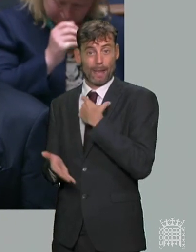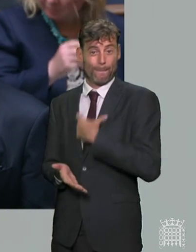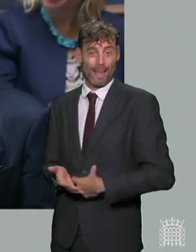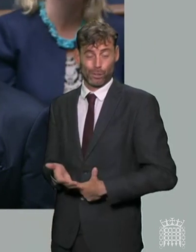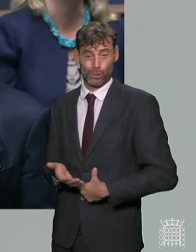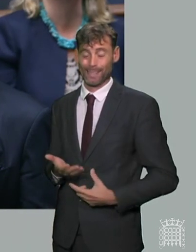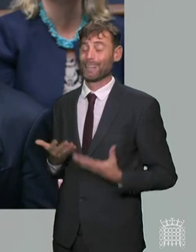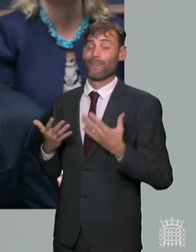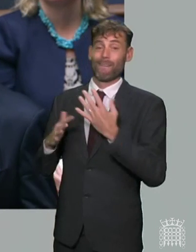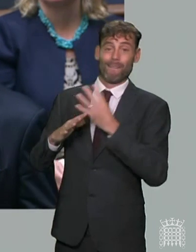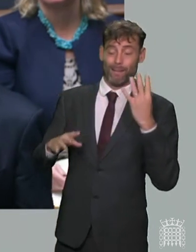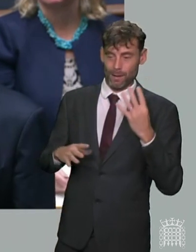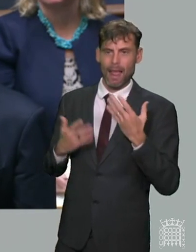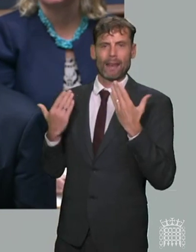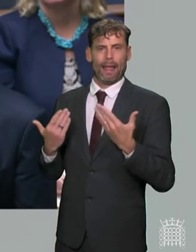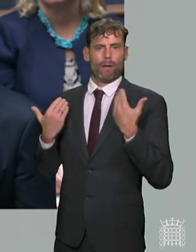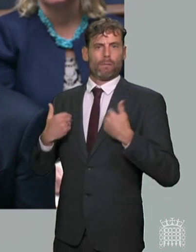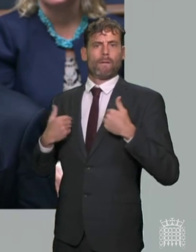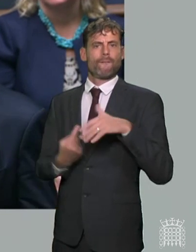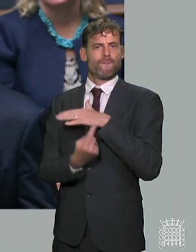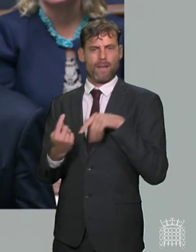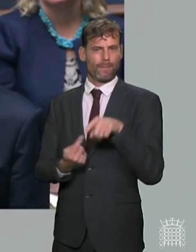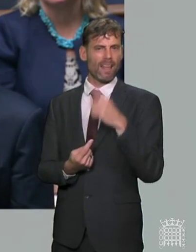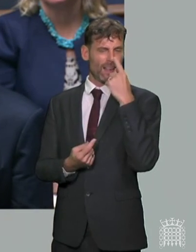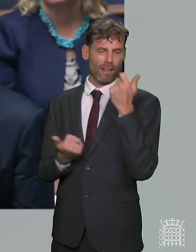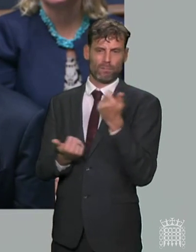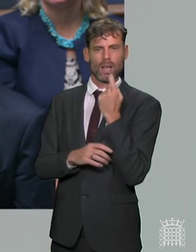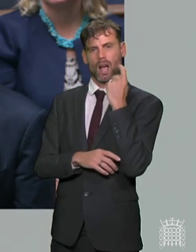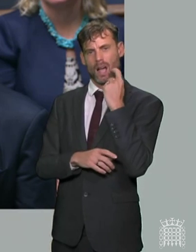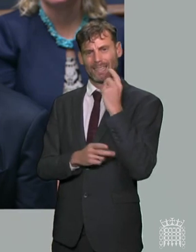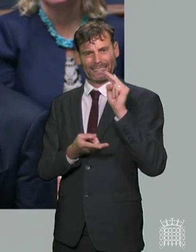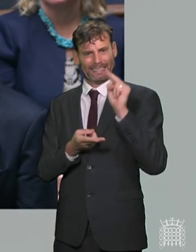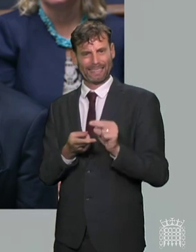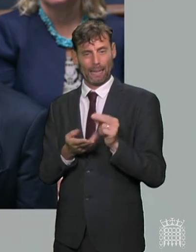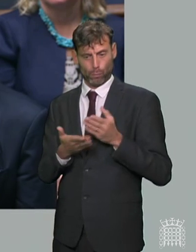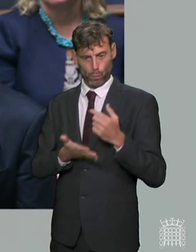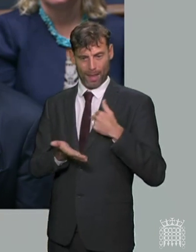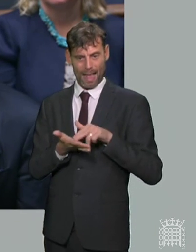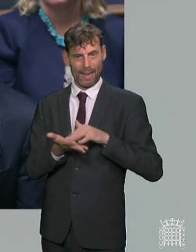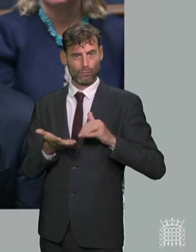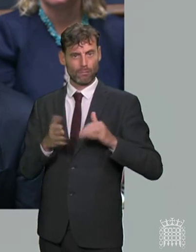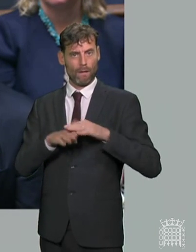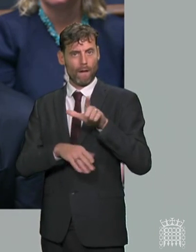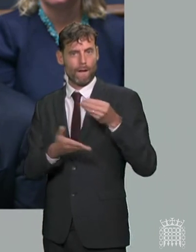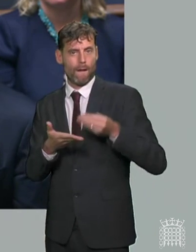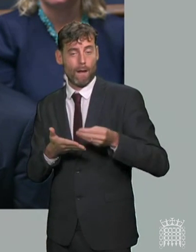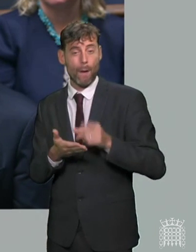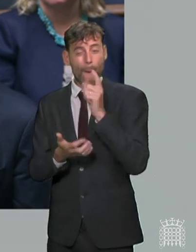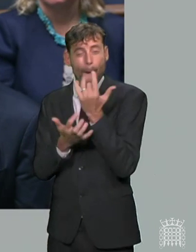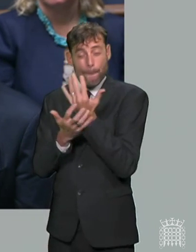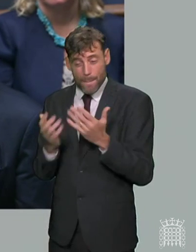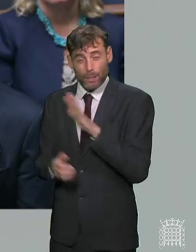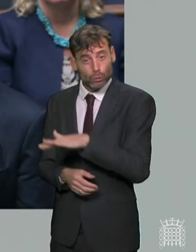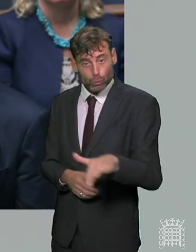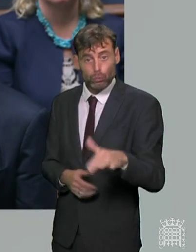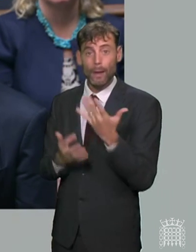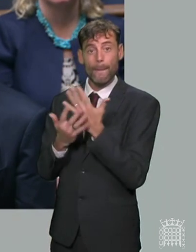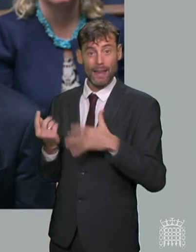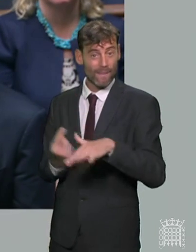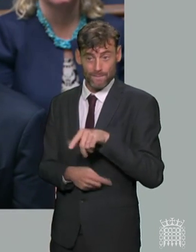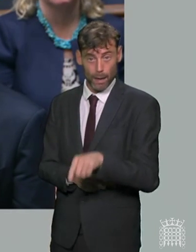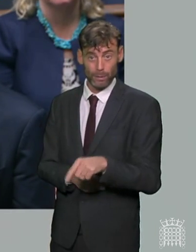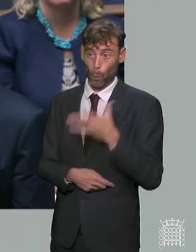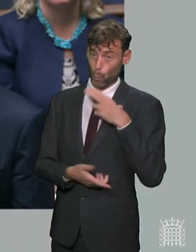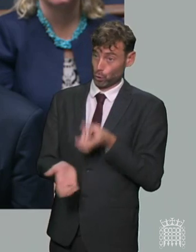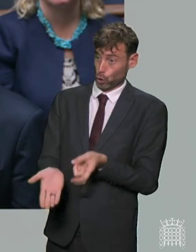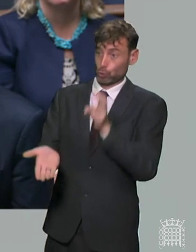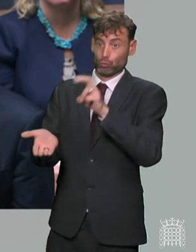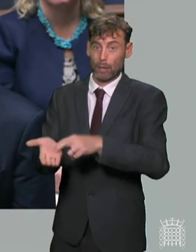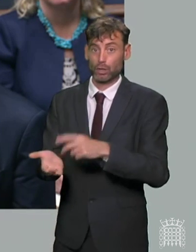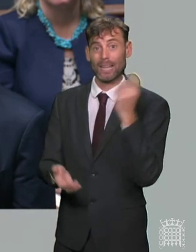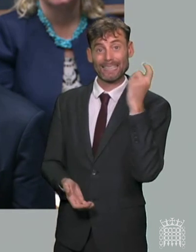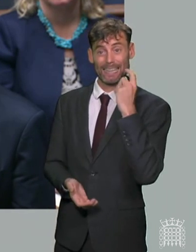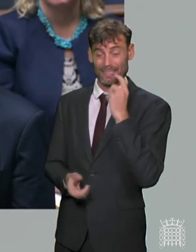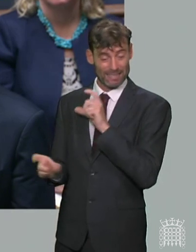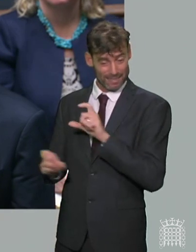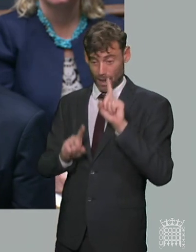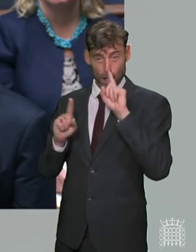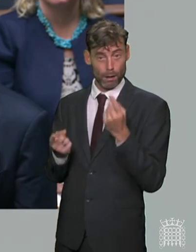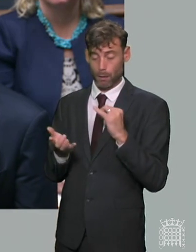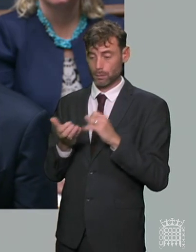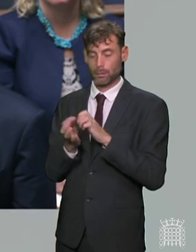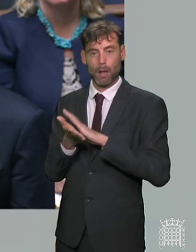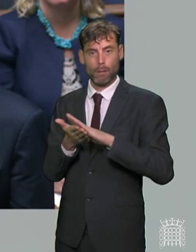Today, while many better-off families continue to enjoy the discounted prices that the NHS offers, many children and vulnerable families still cannot register as NHS dental patients in Scarborough and Whitby.